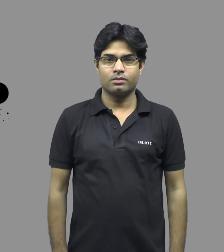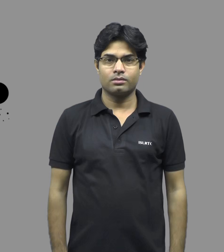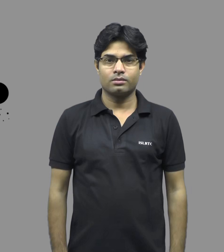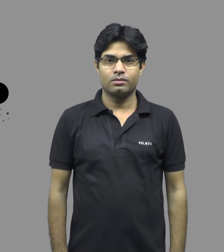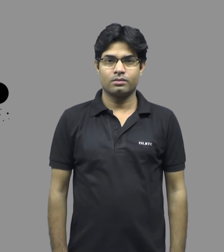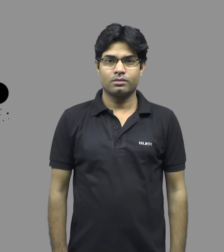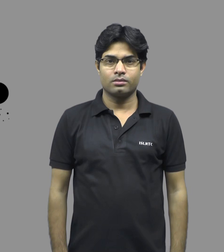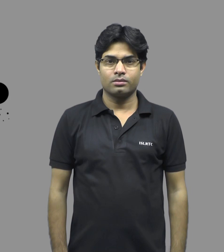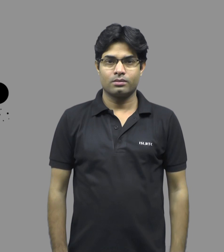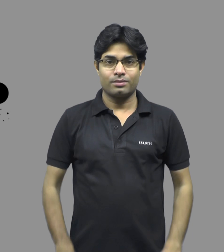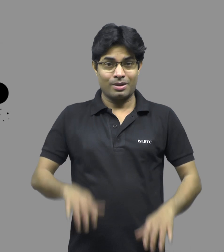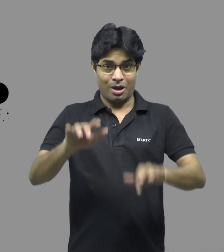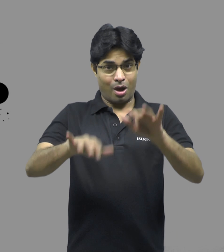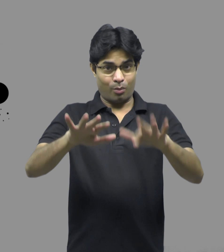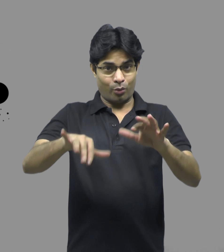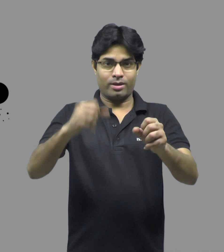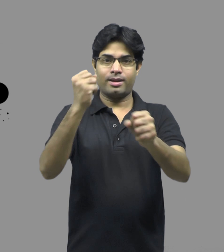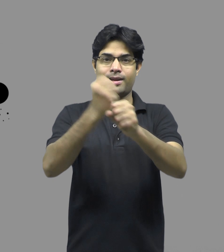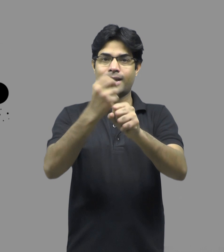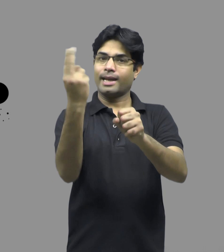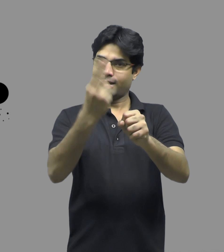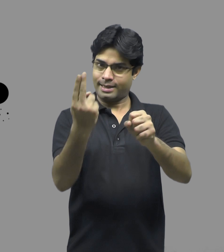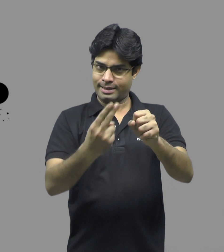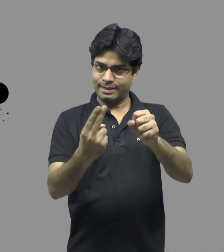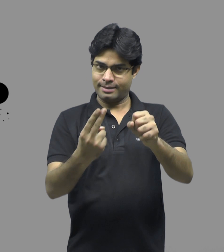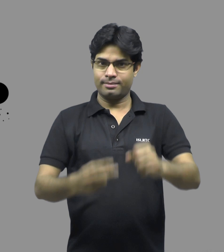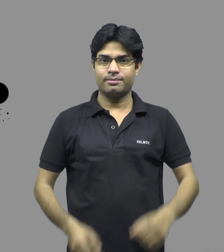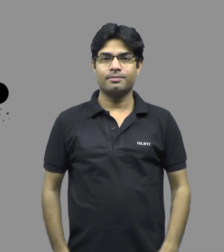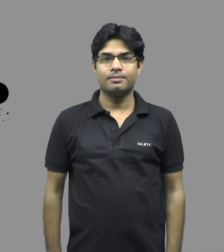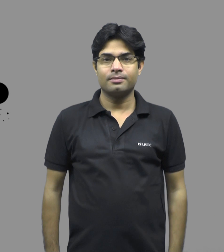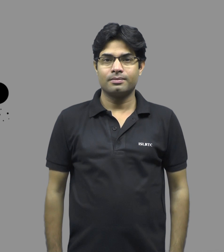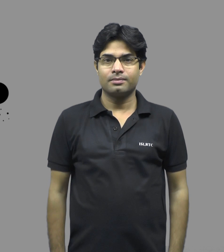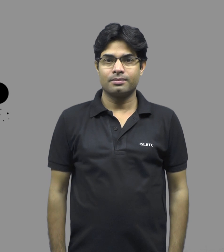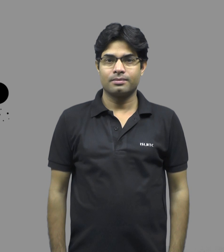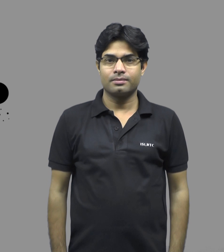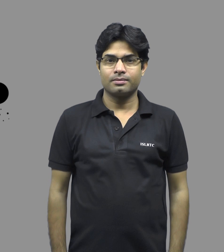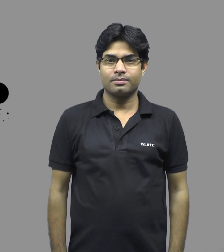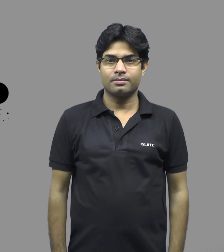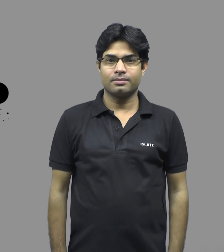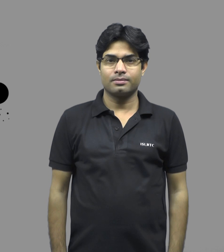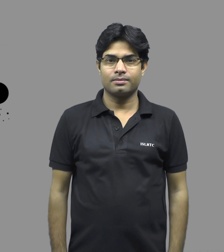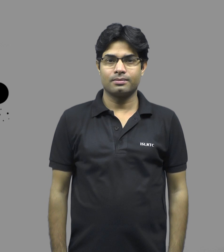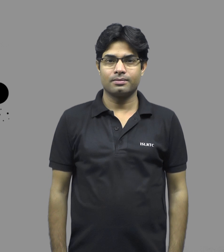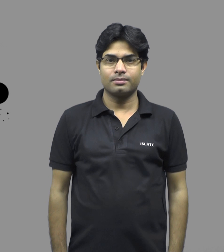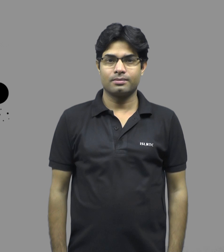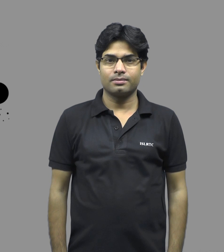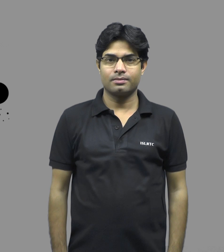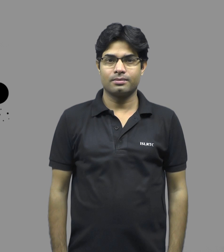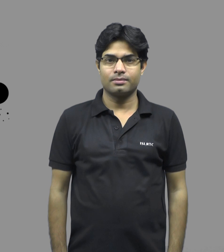Graphics